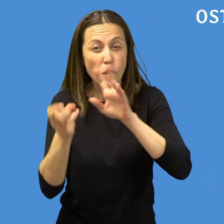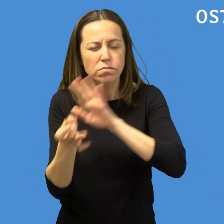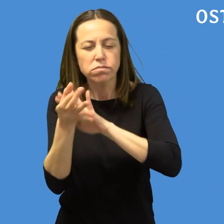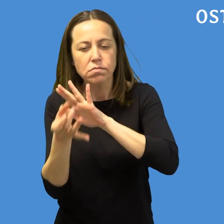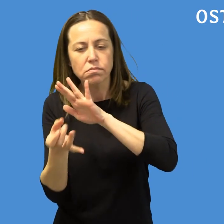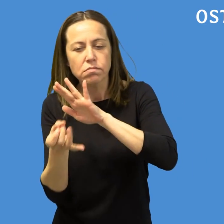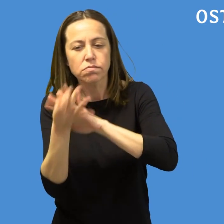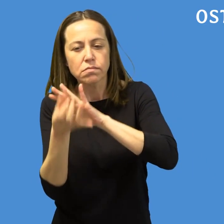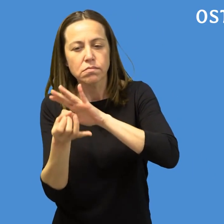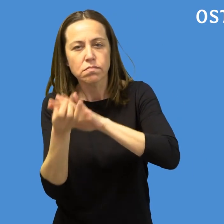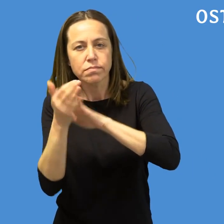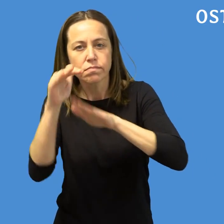crear